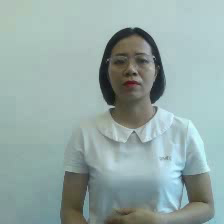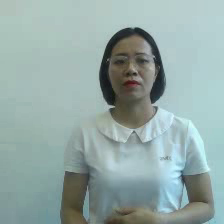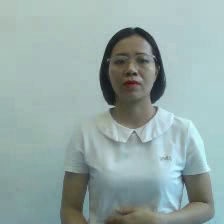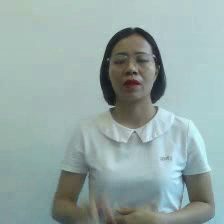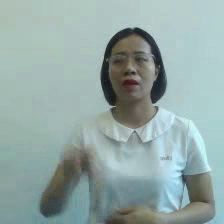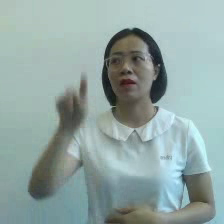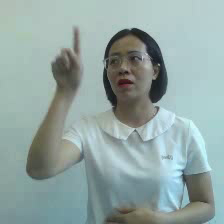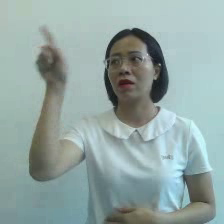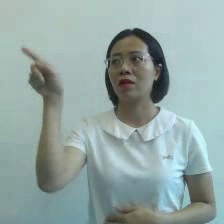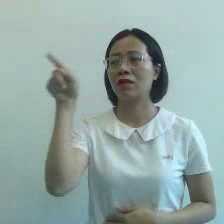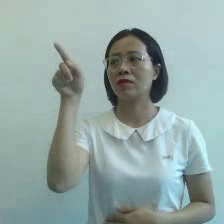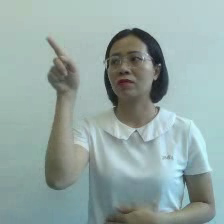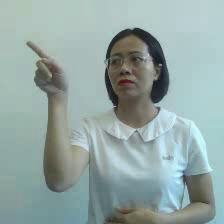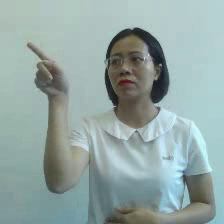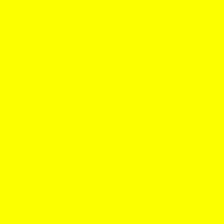Họ